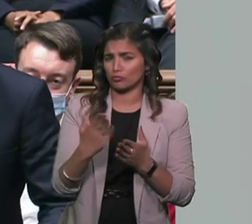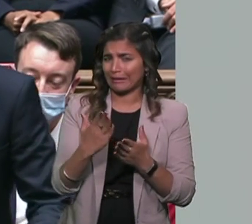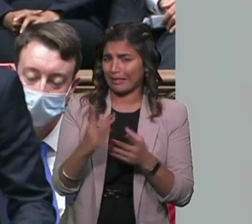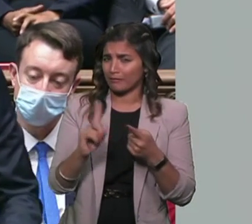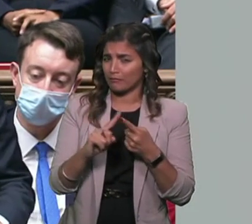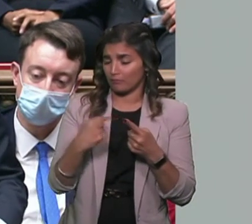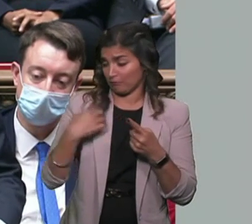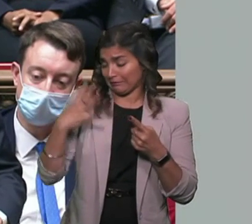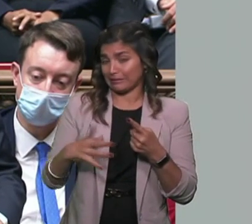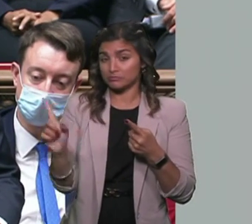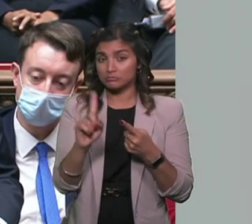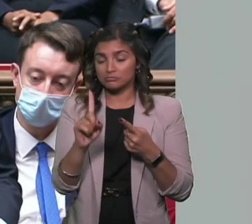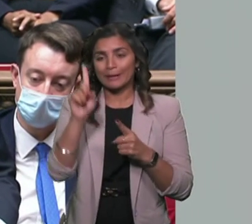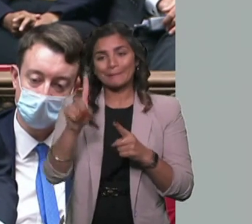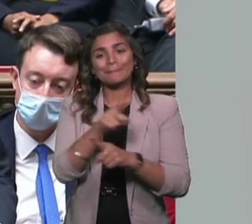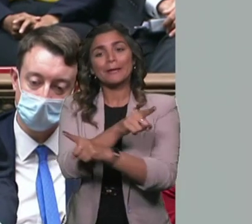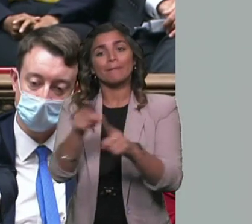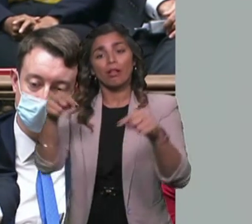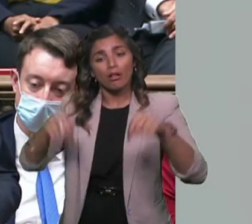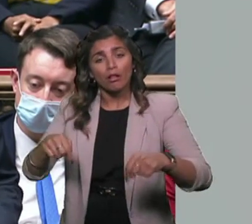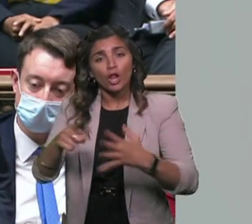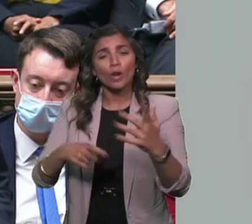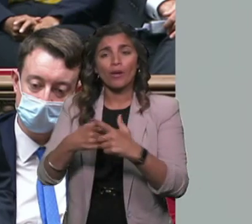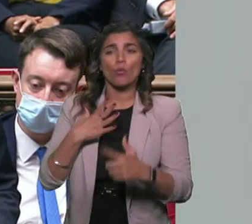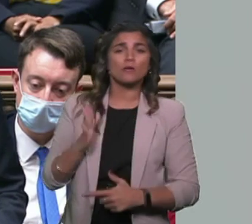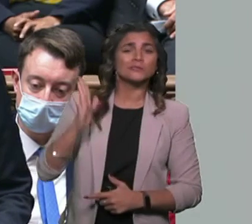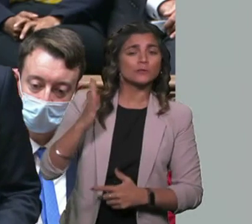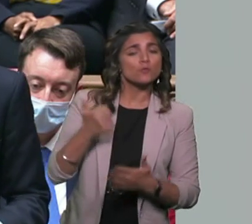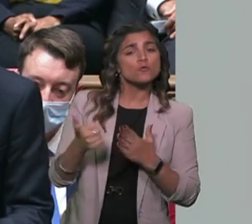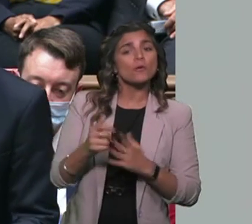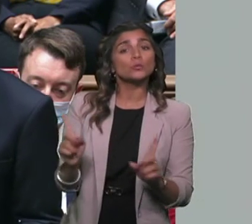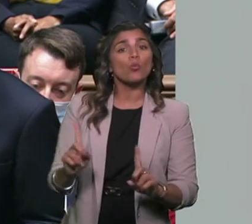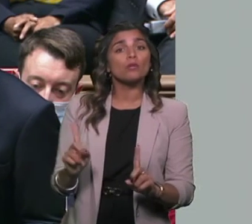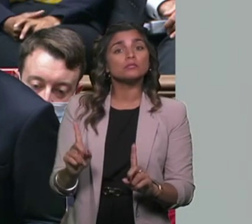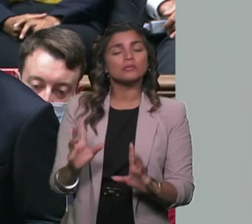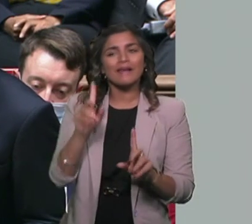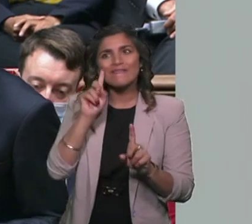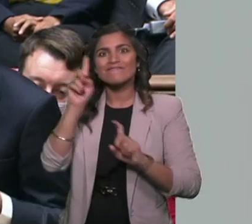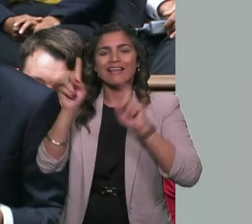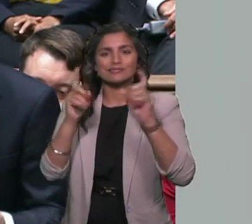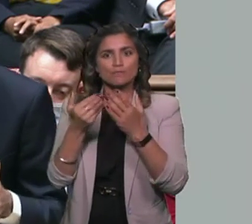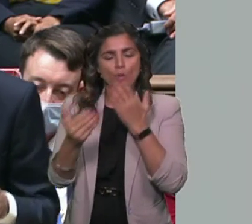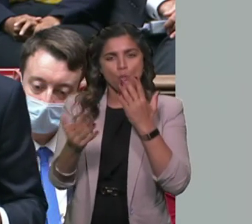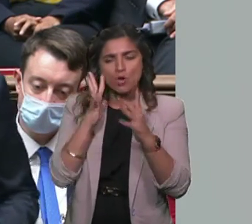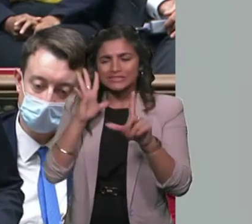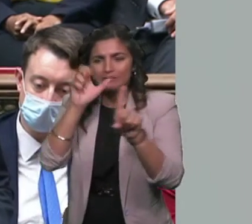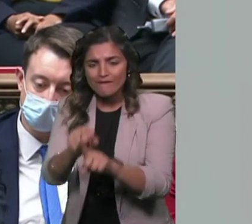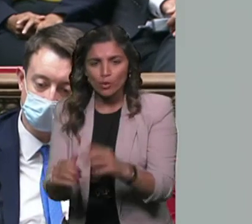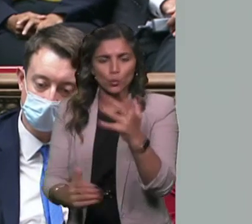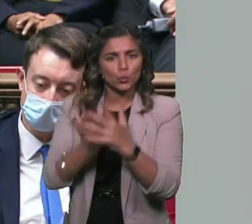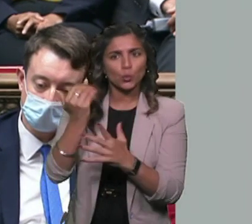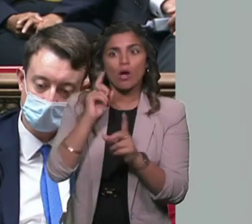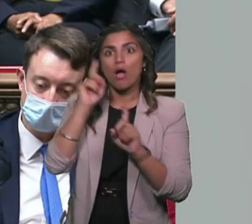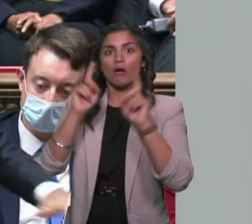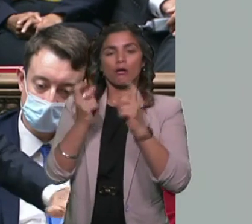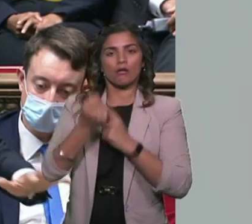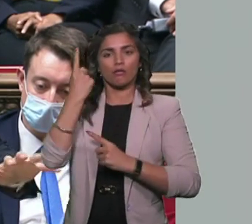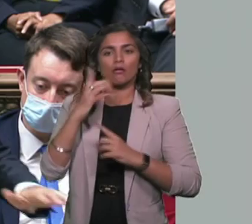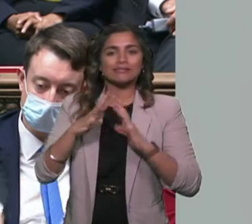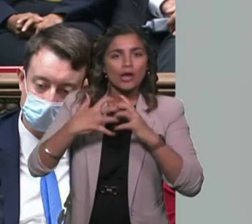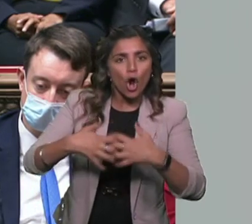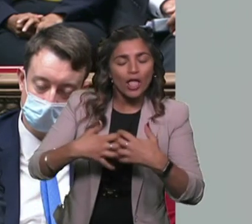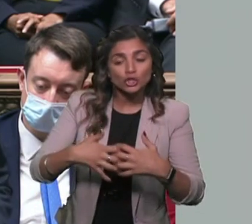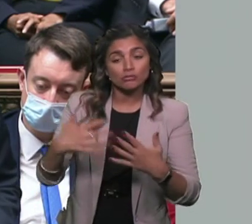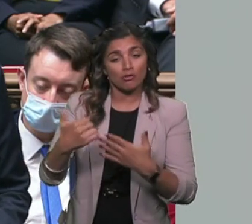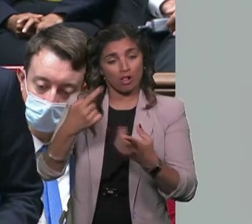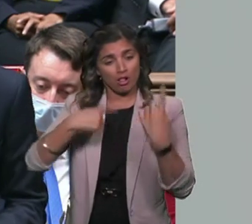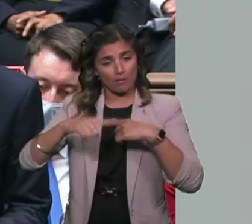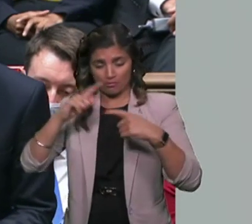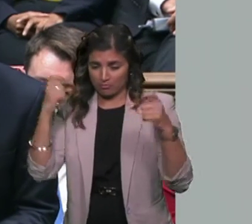We need to do what the people of this country have always done: invent, discover, and create the ideas and technologies that will change the world.